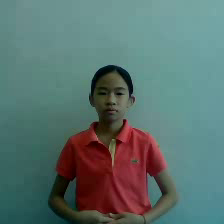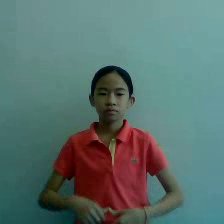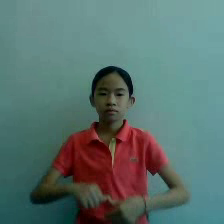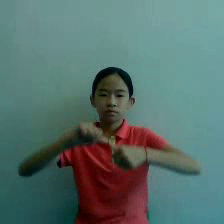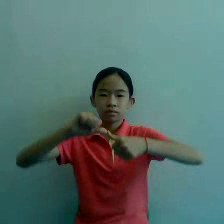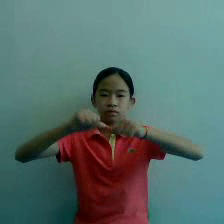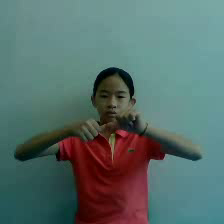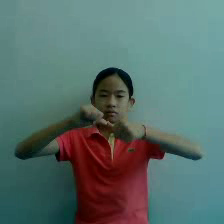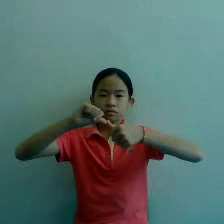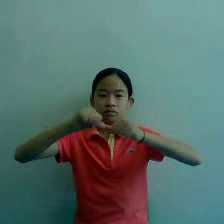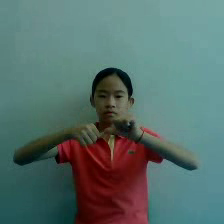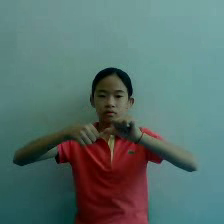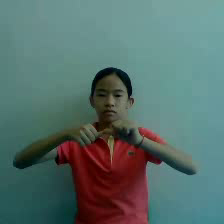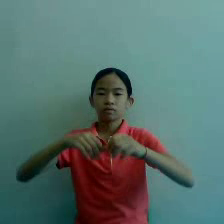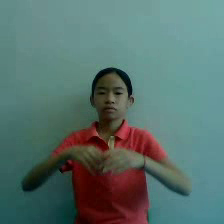Bạn thân